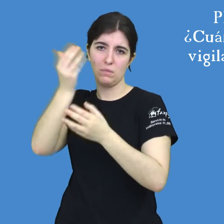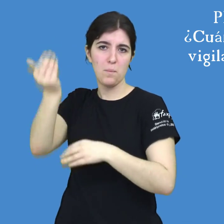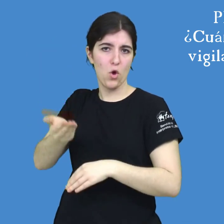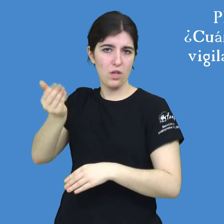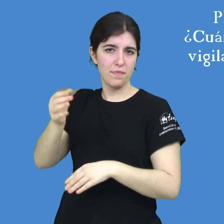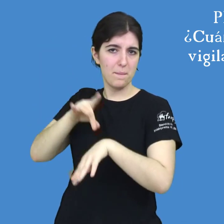importar